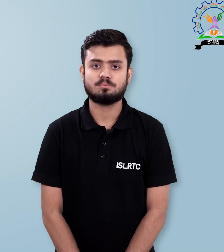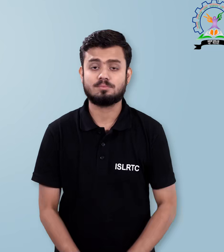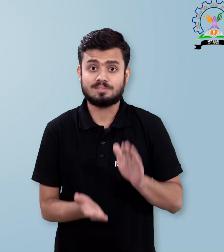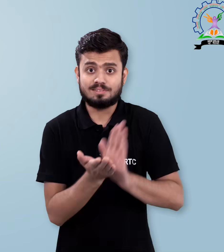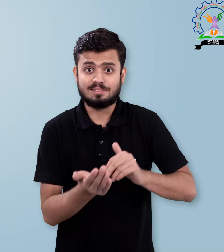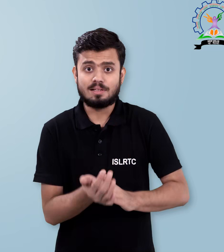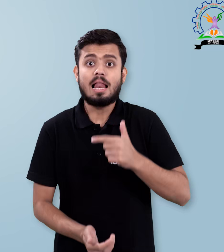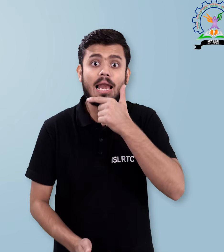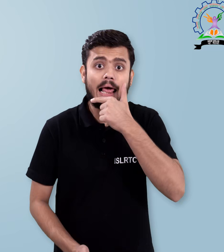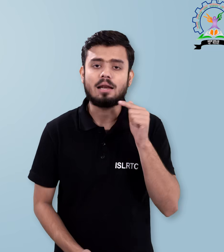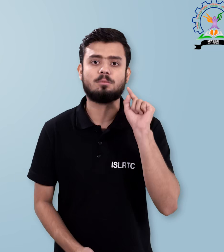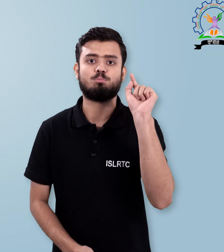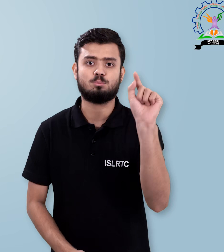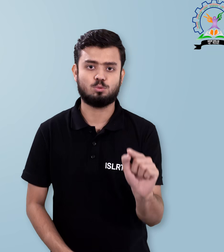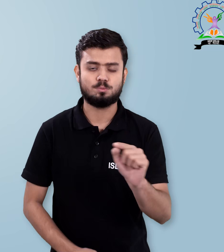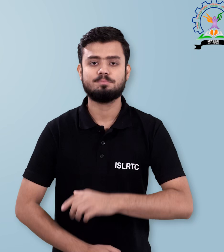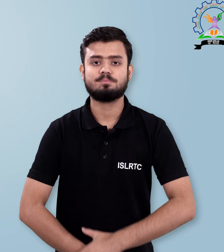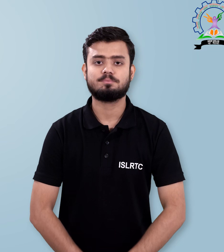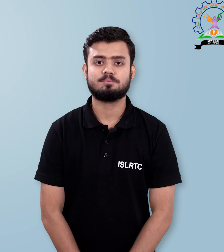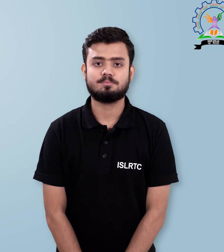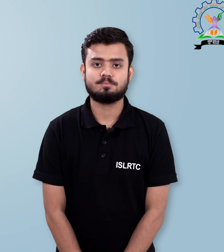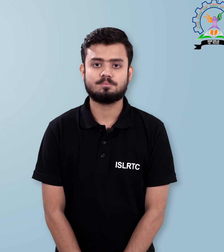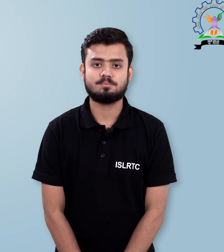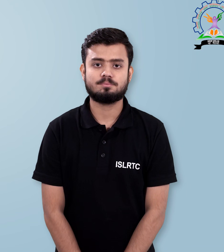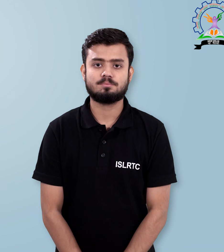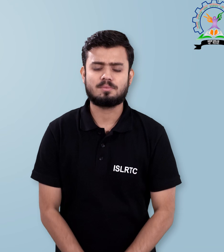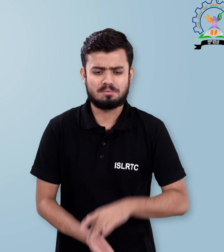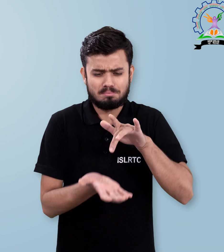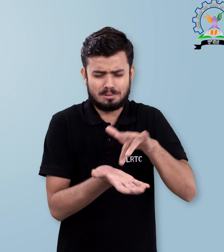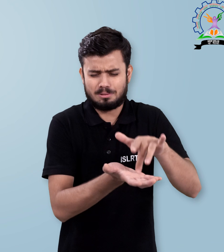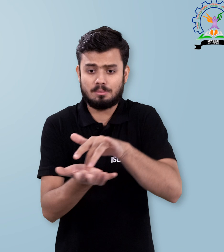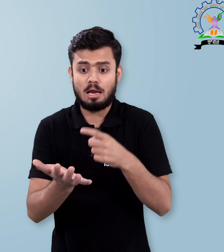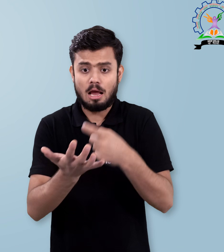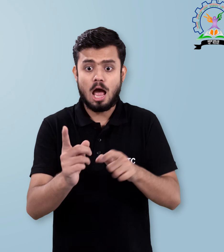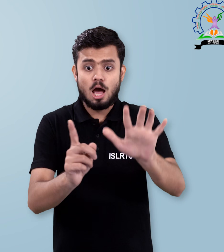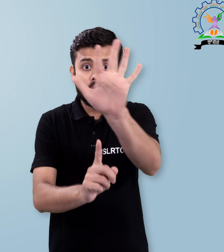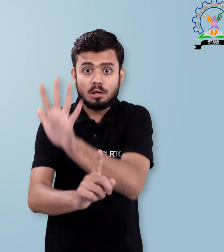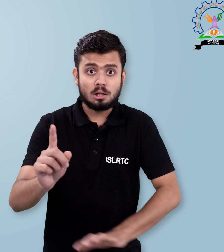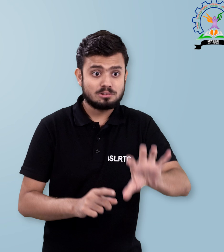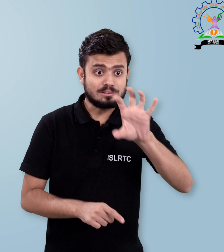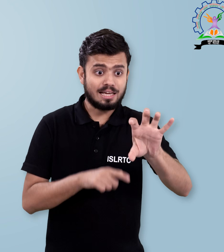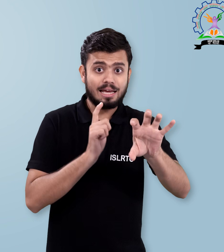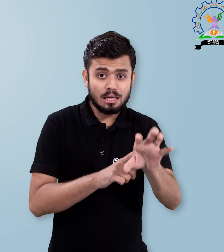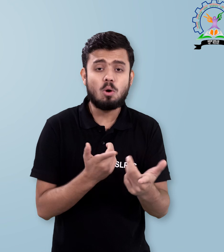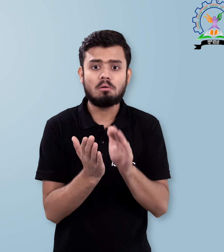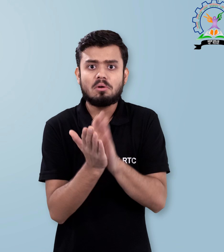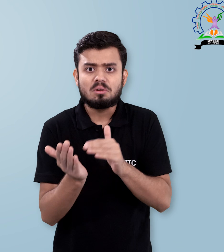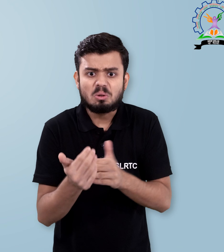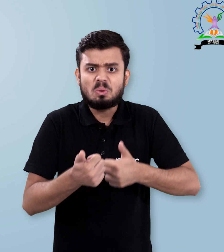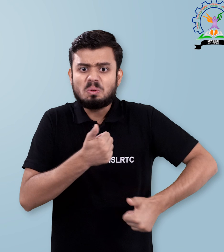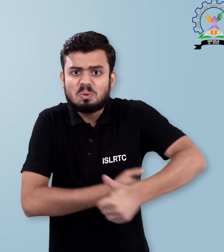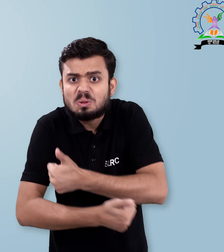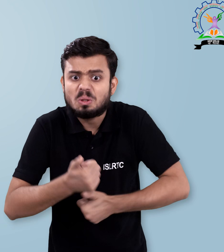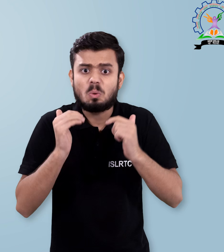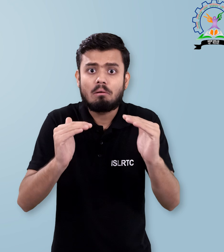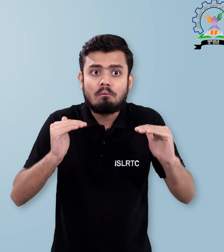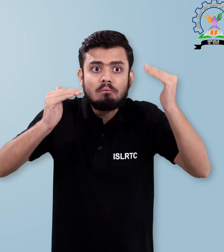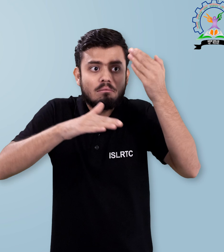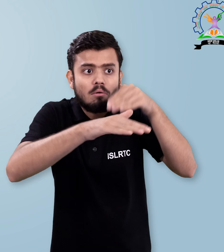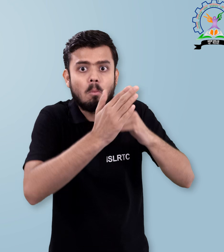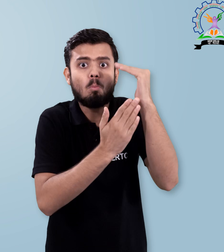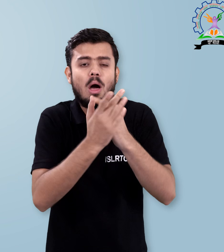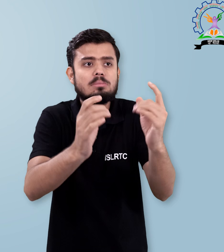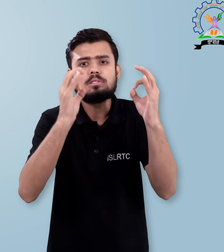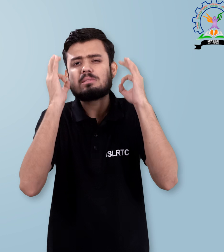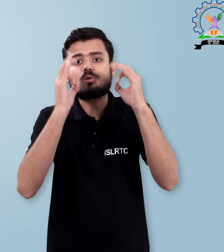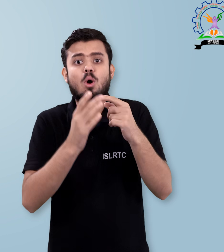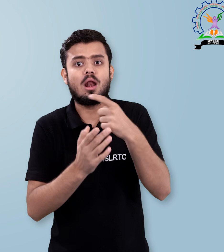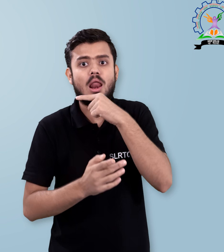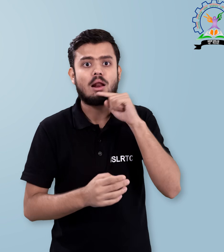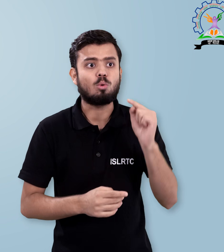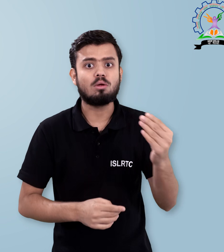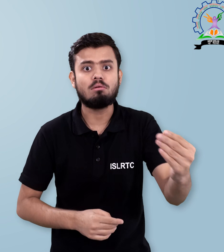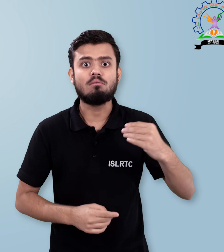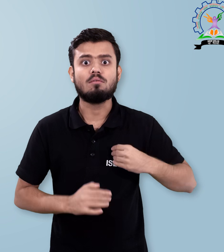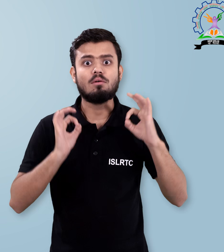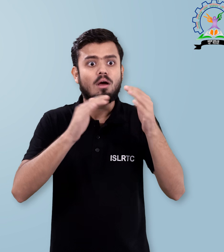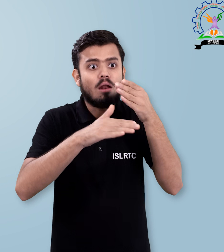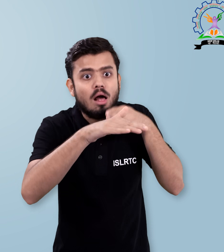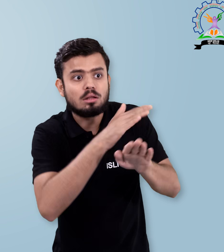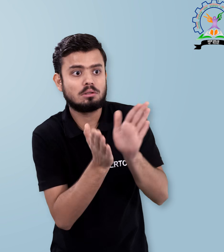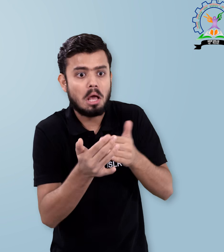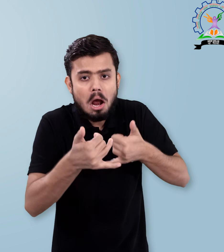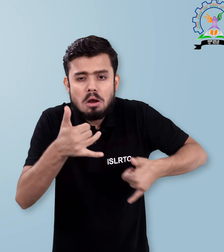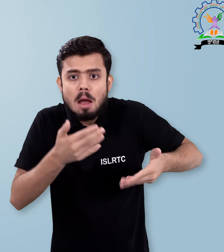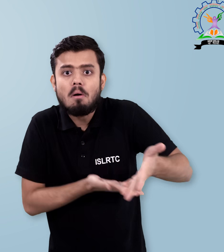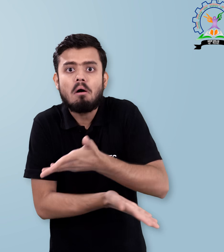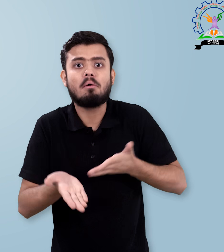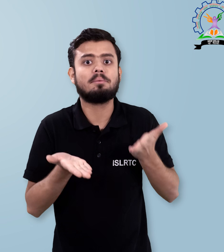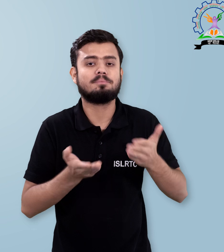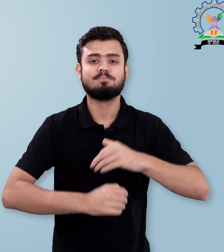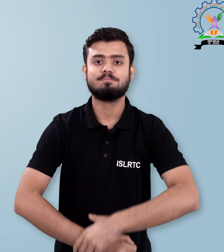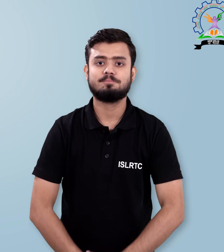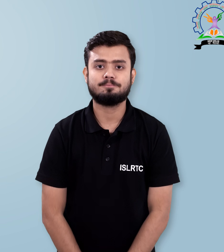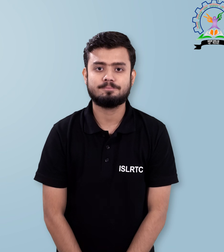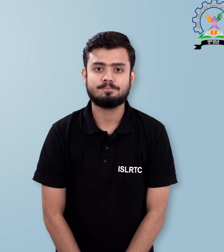Red Points